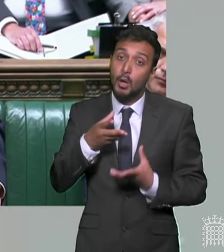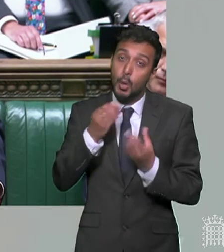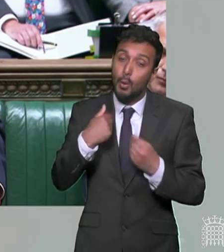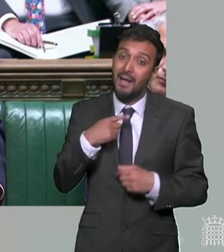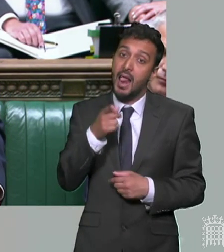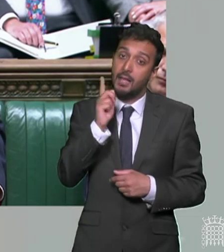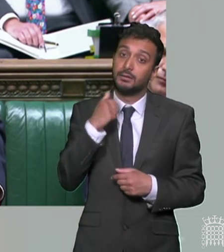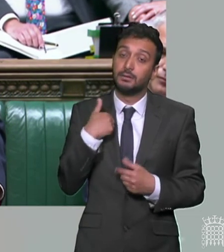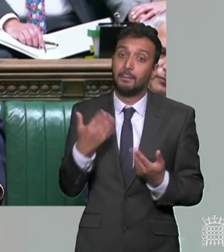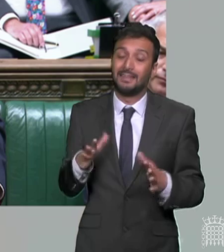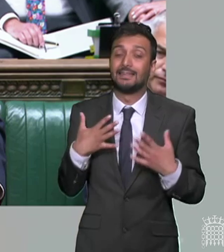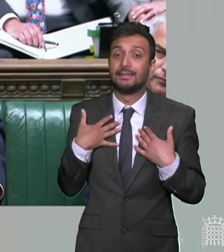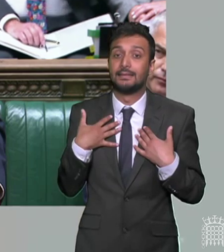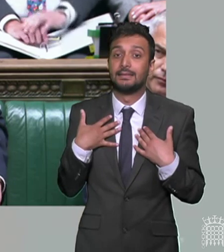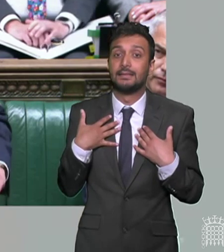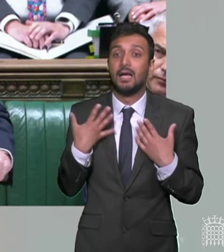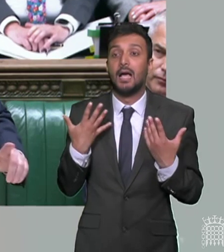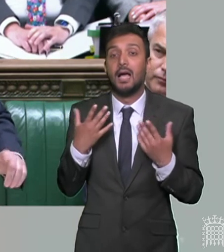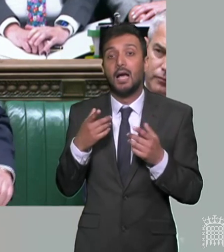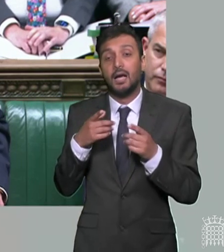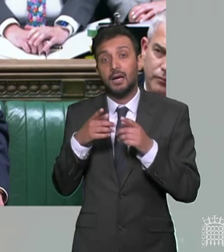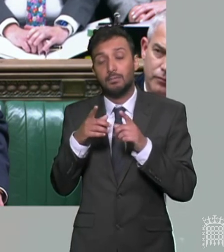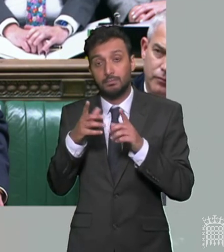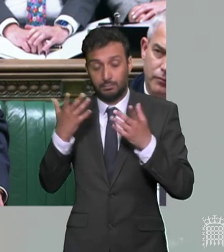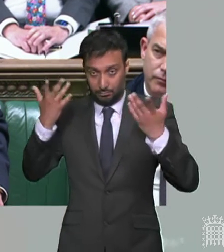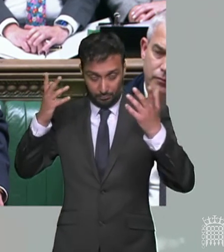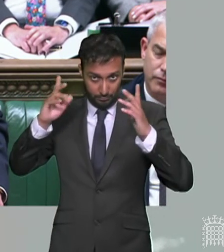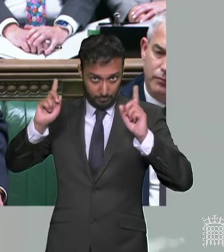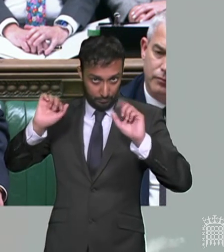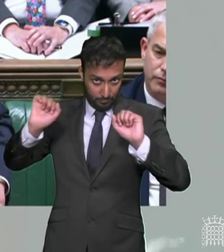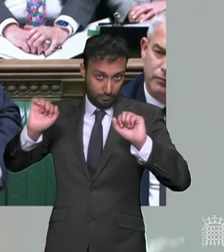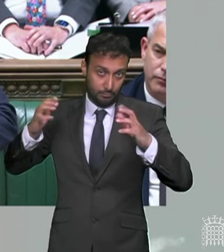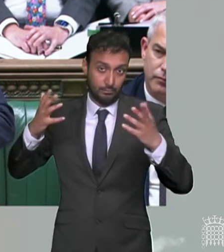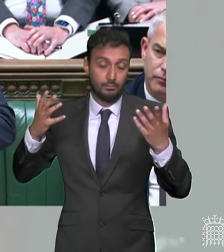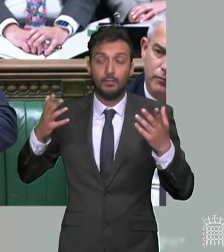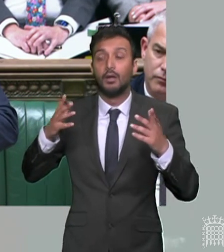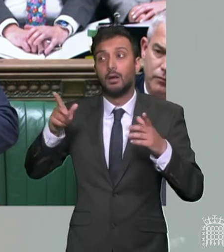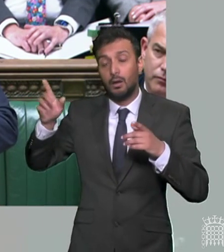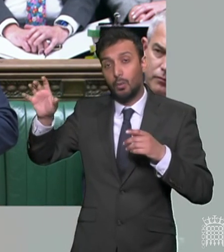Whatever the failings— We will come to that.